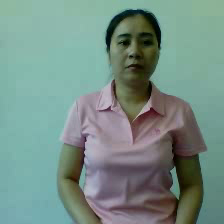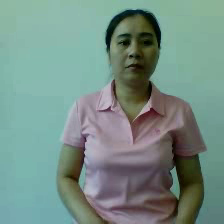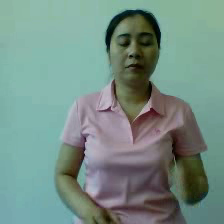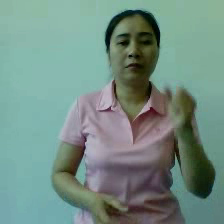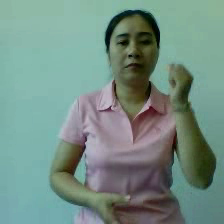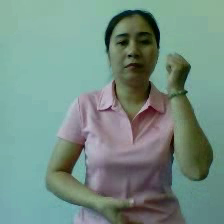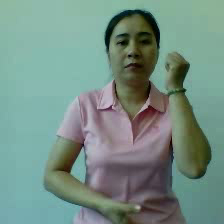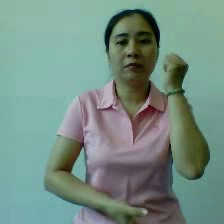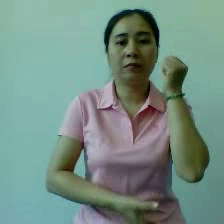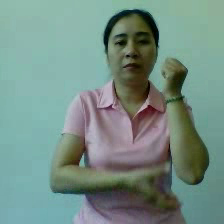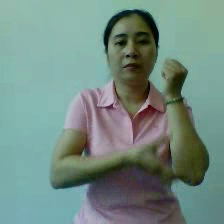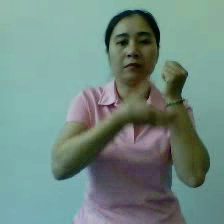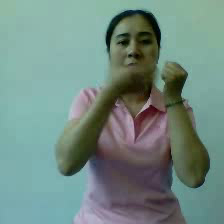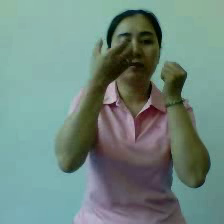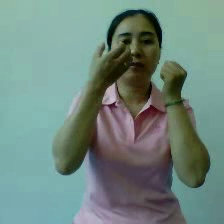Cứu